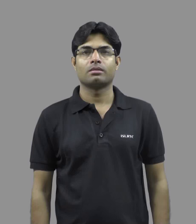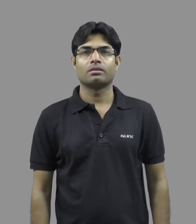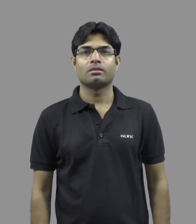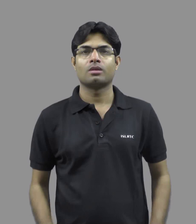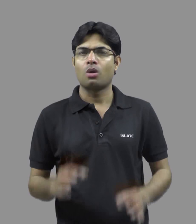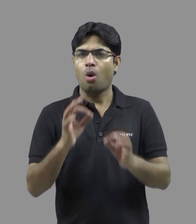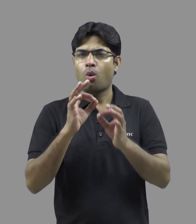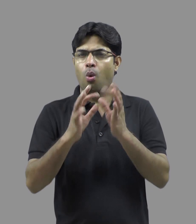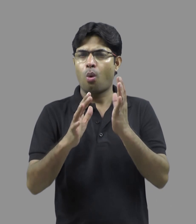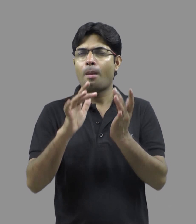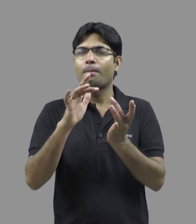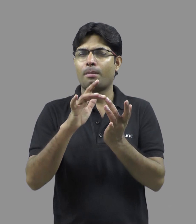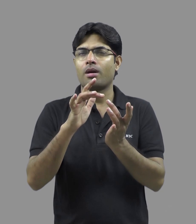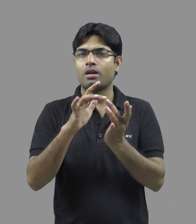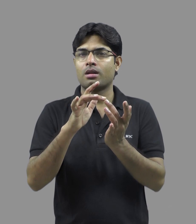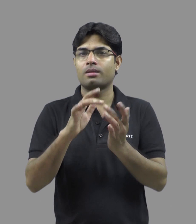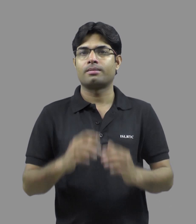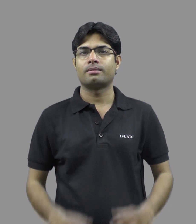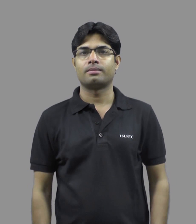Warm